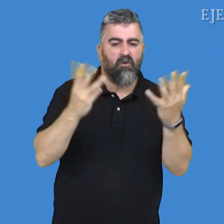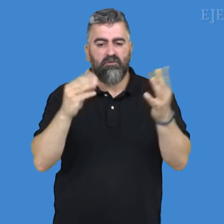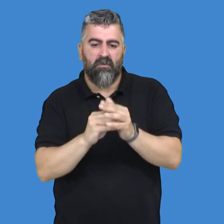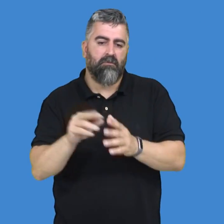vez